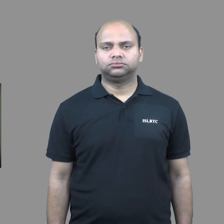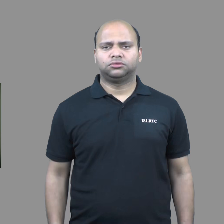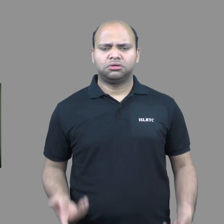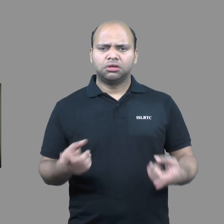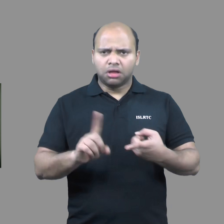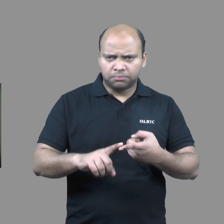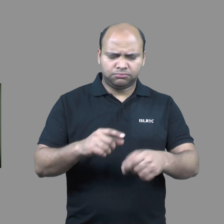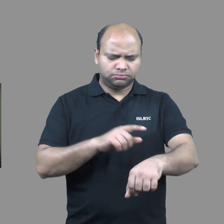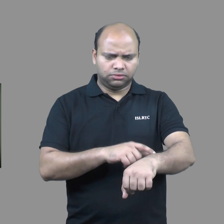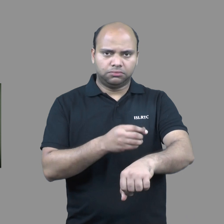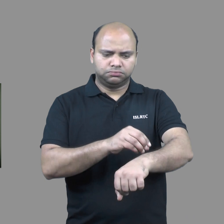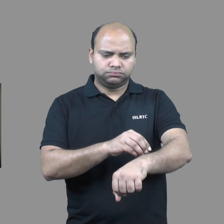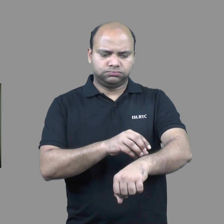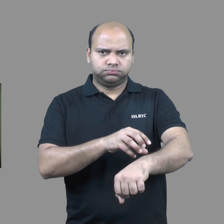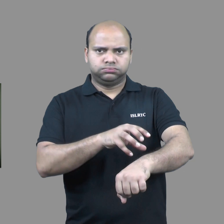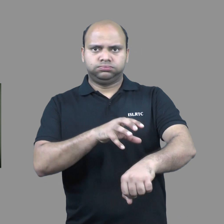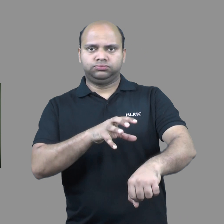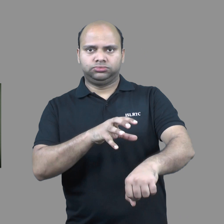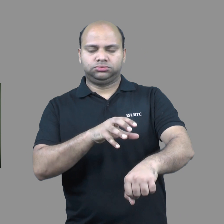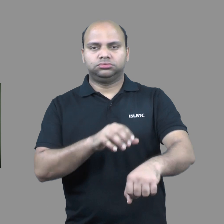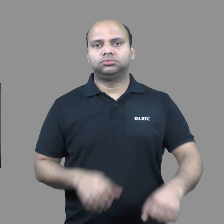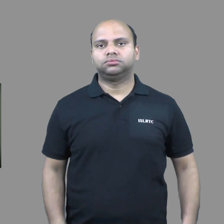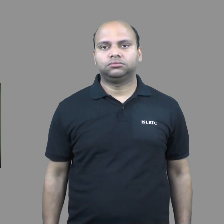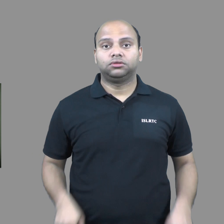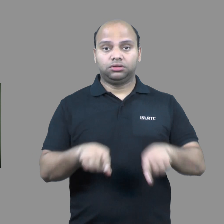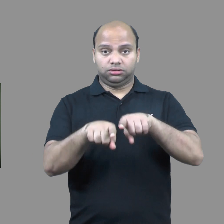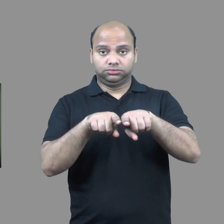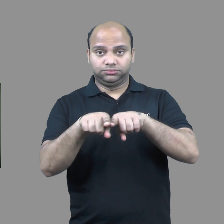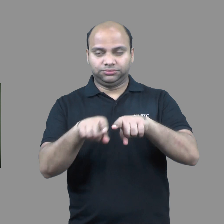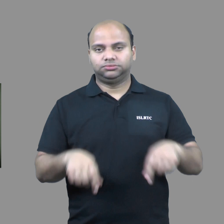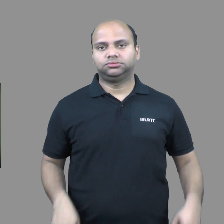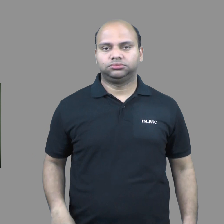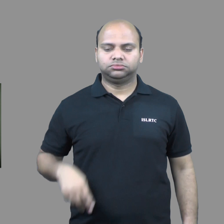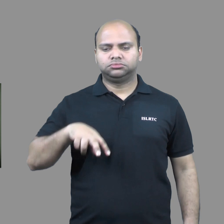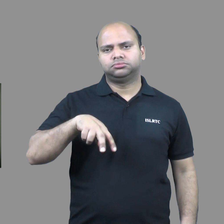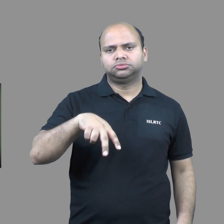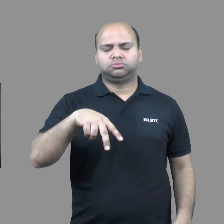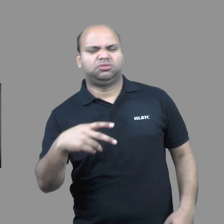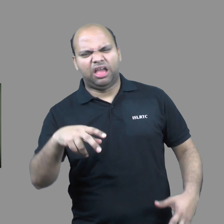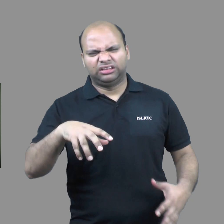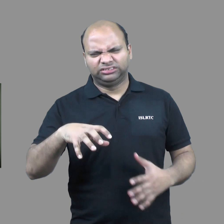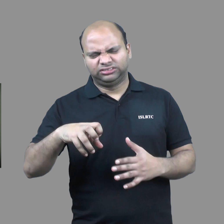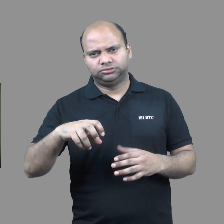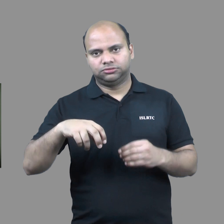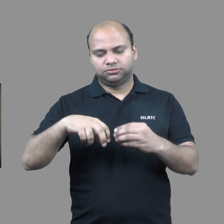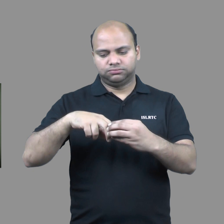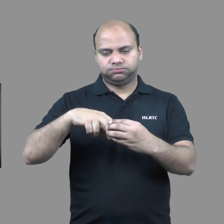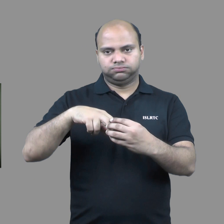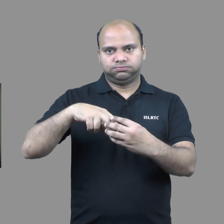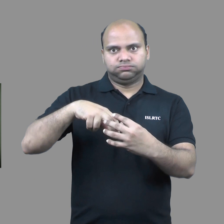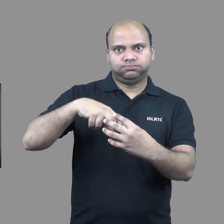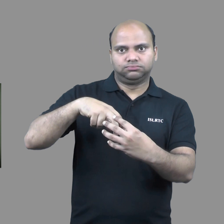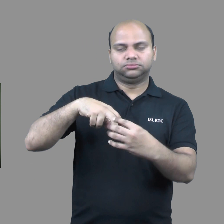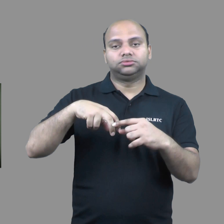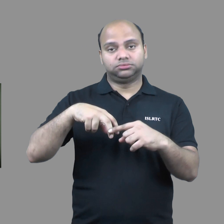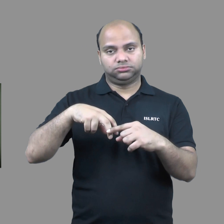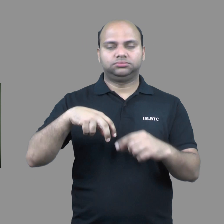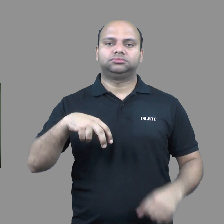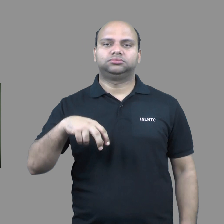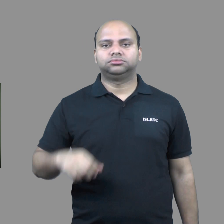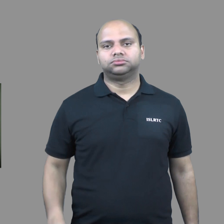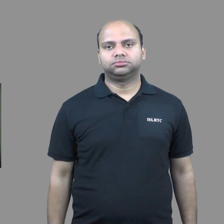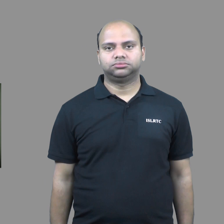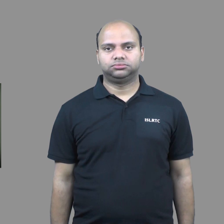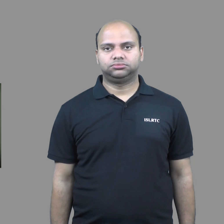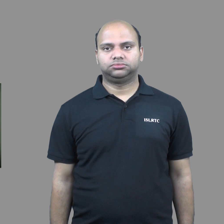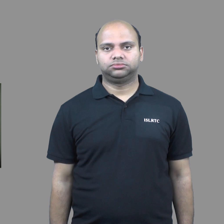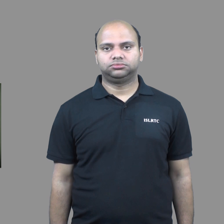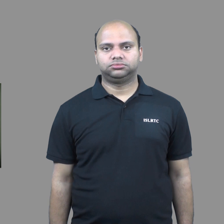Swelling